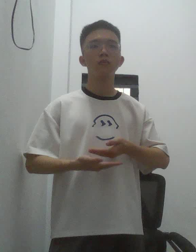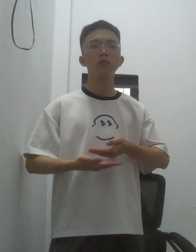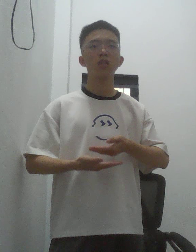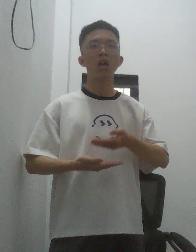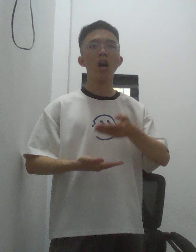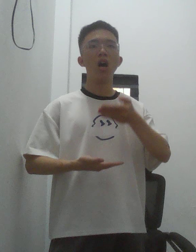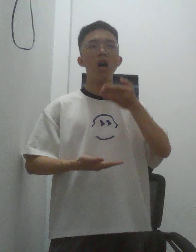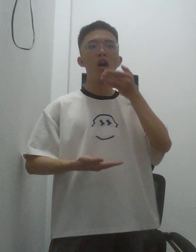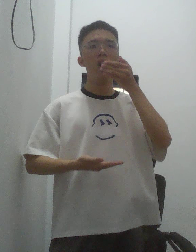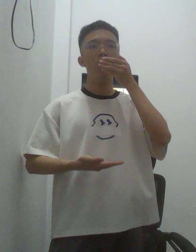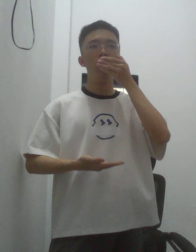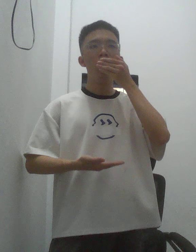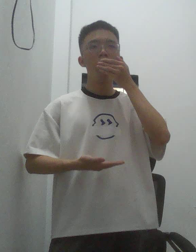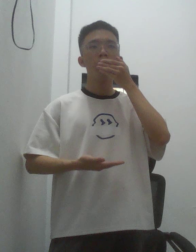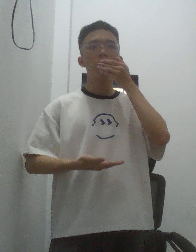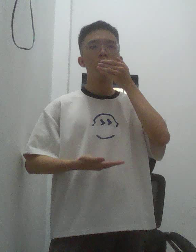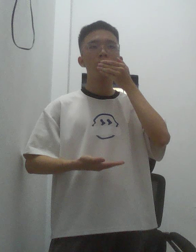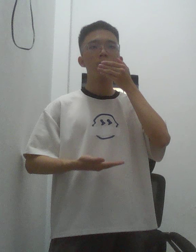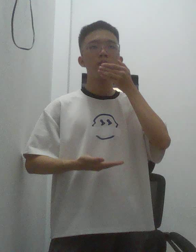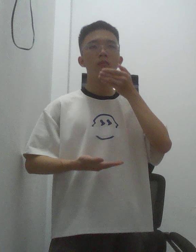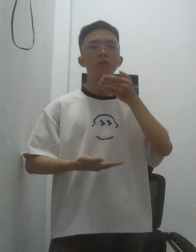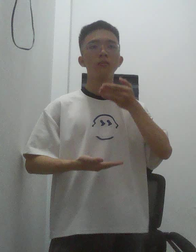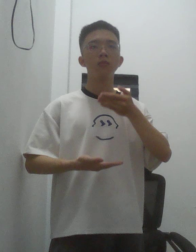sup